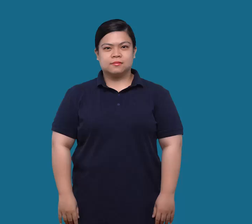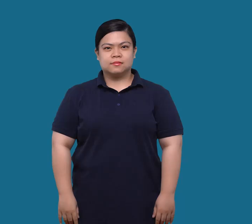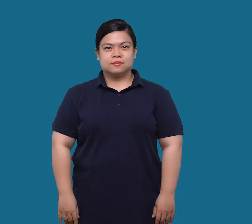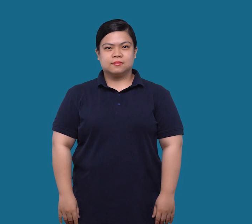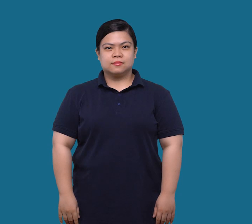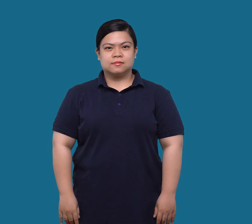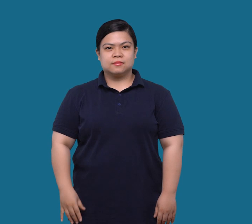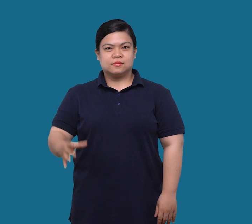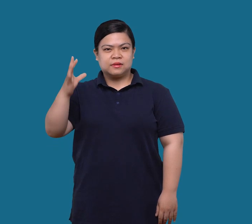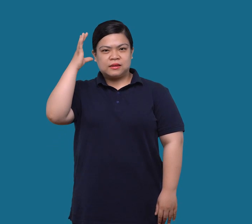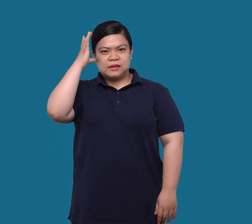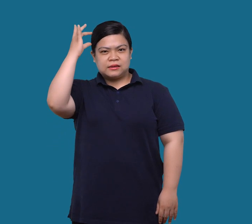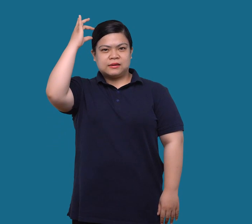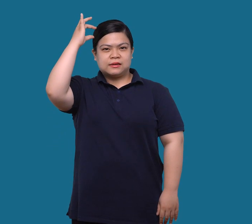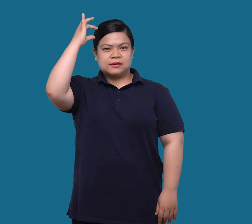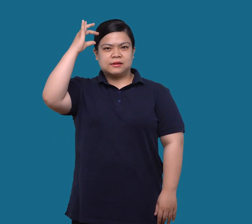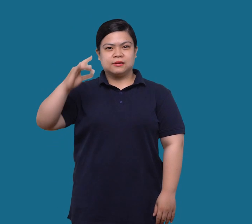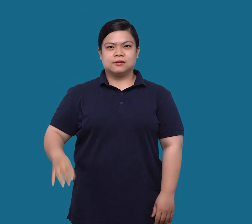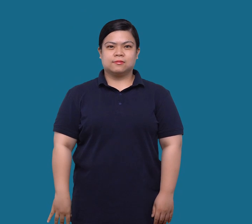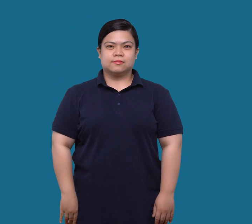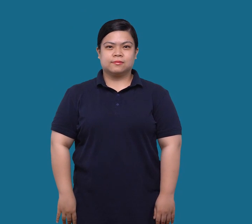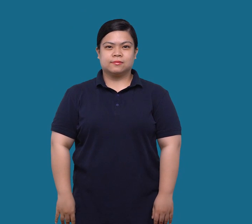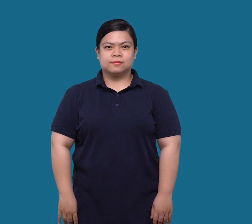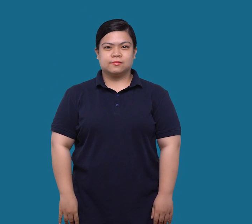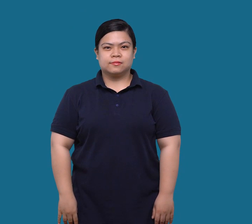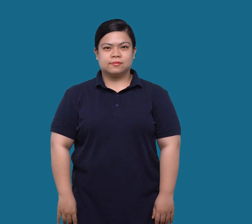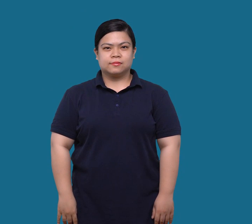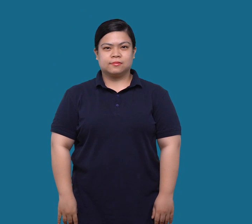tóc ngắn